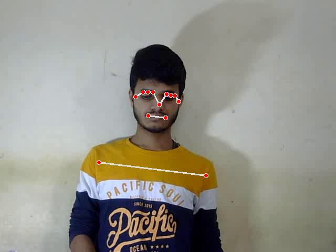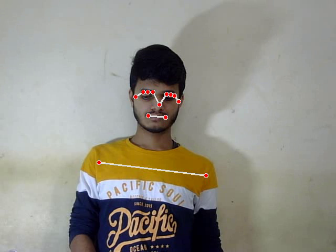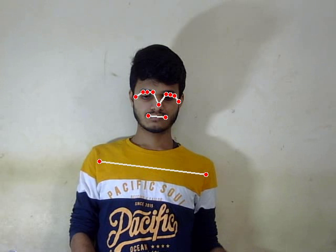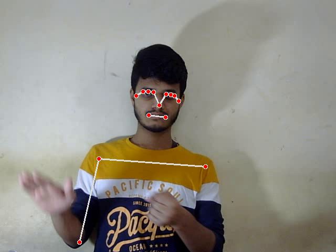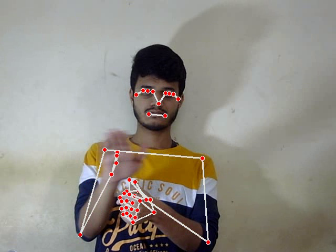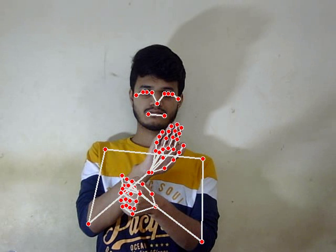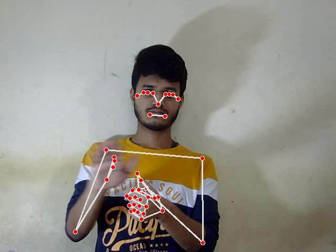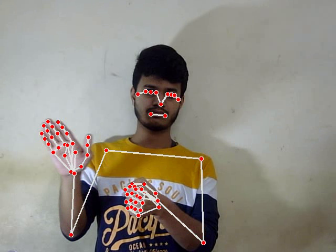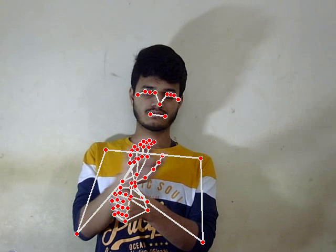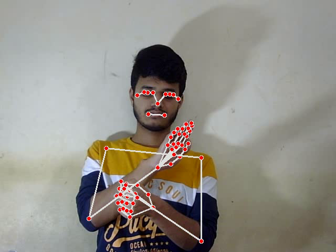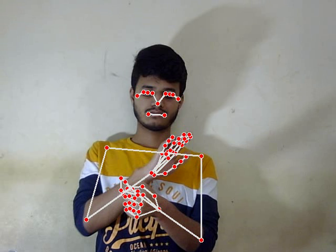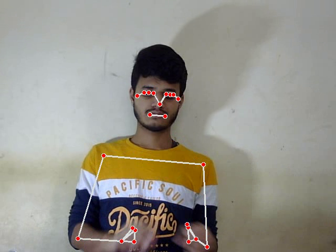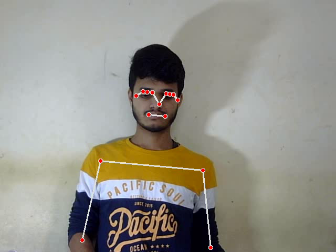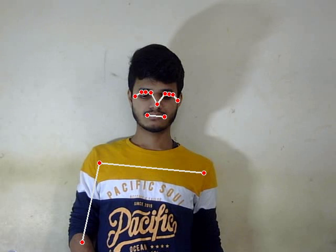busy